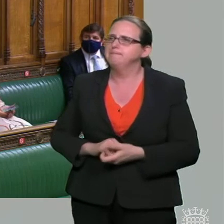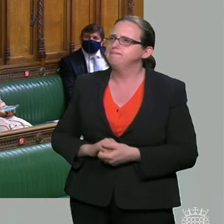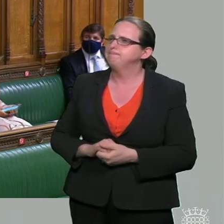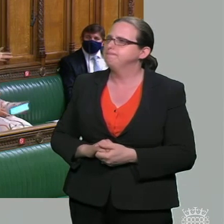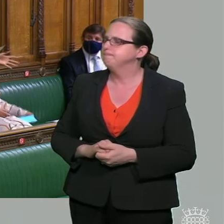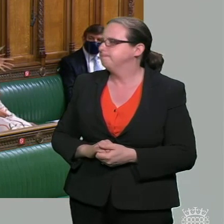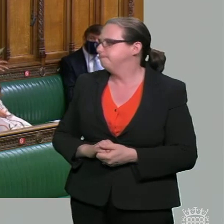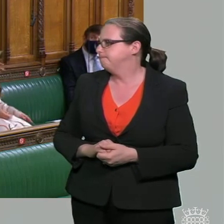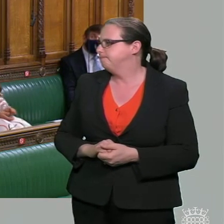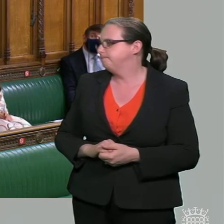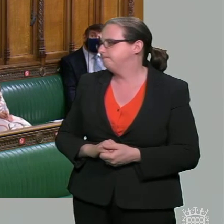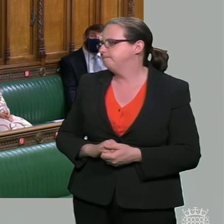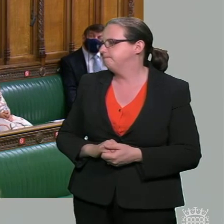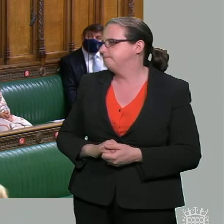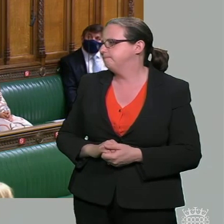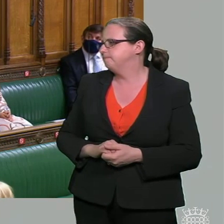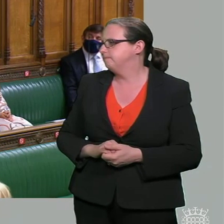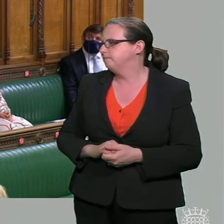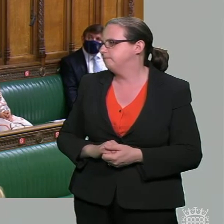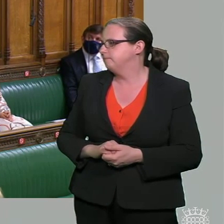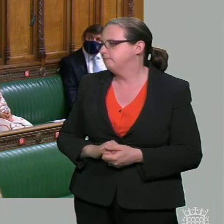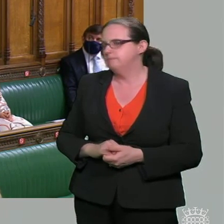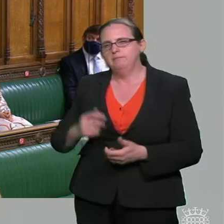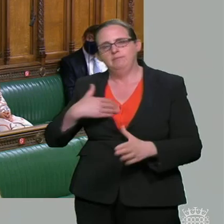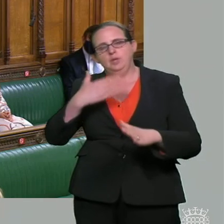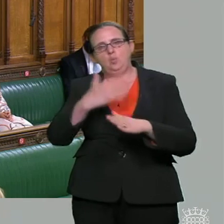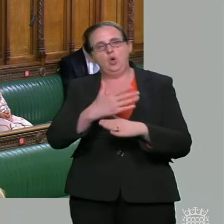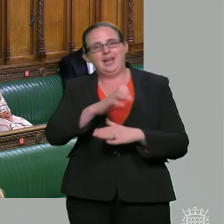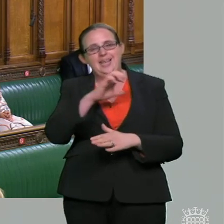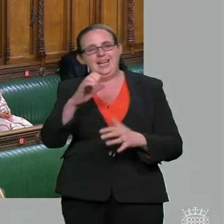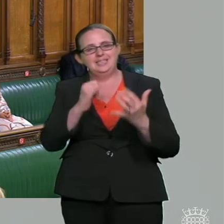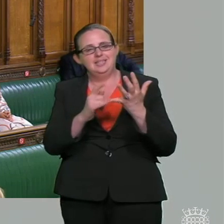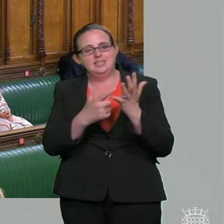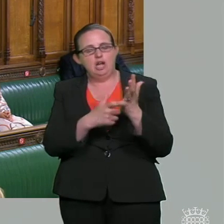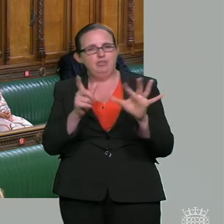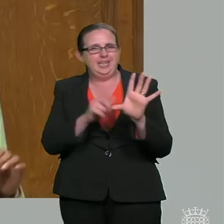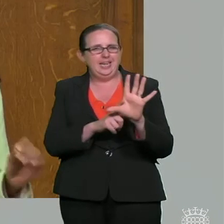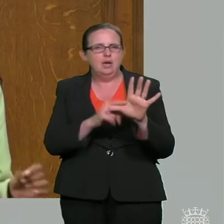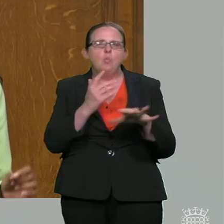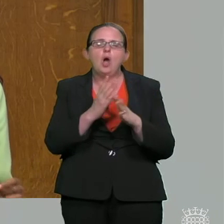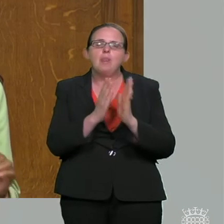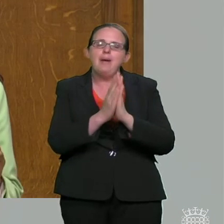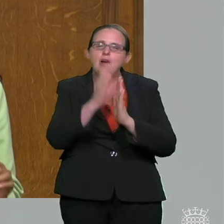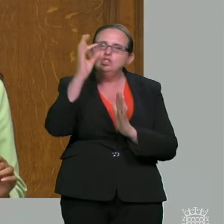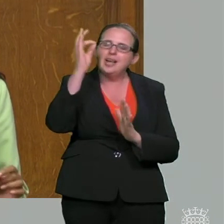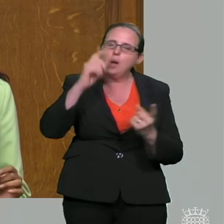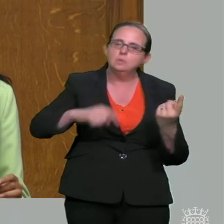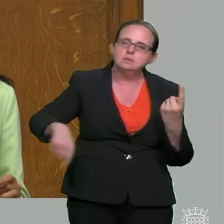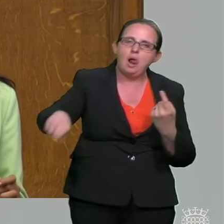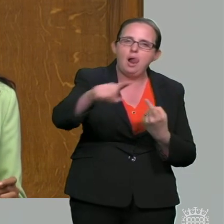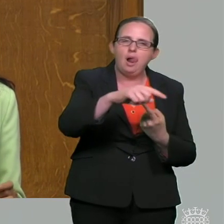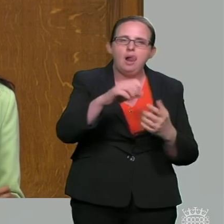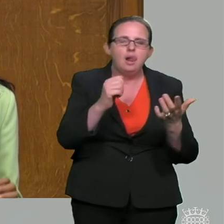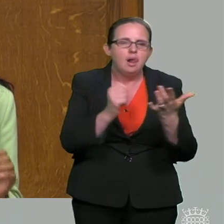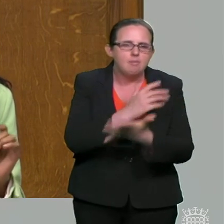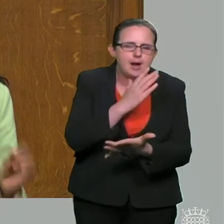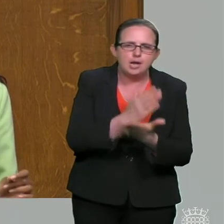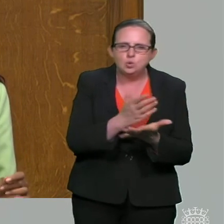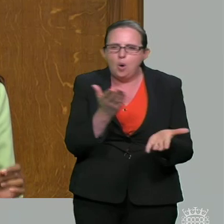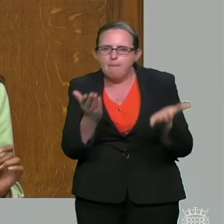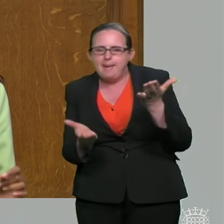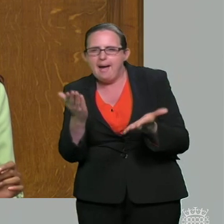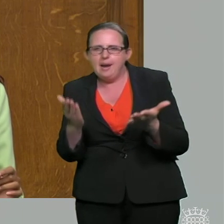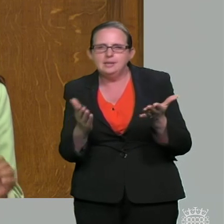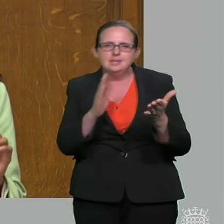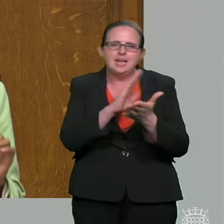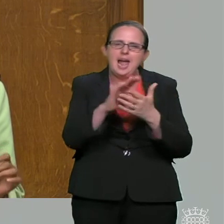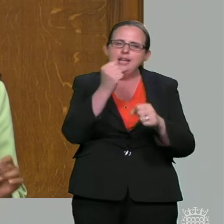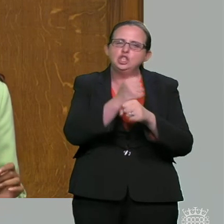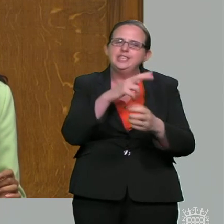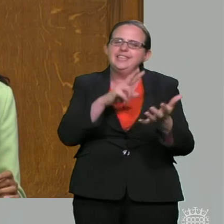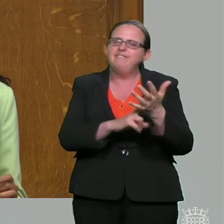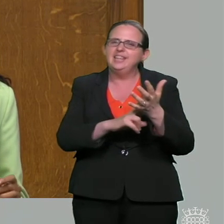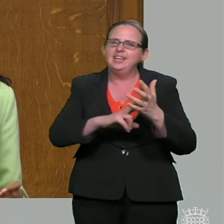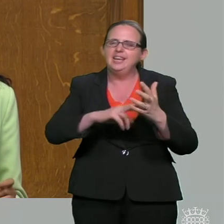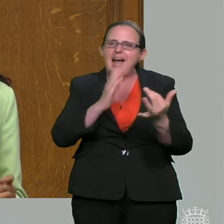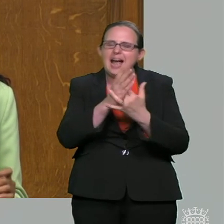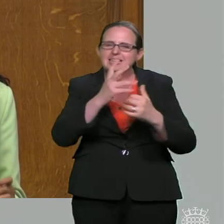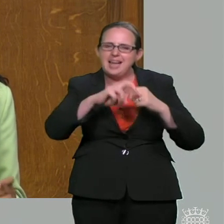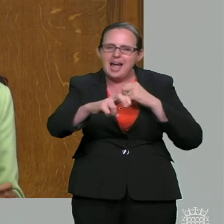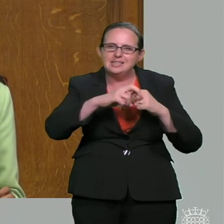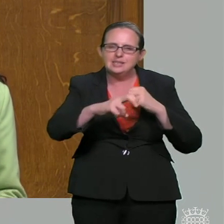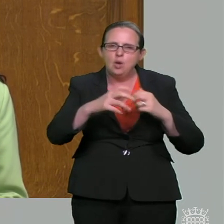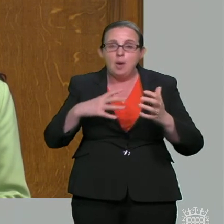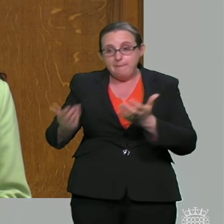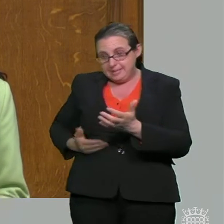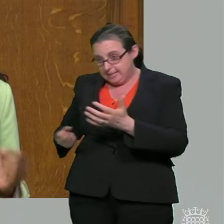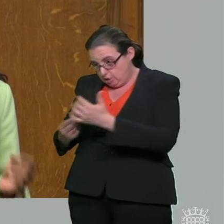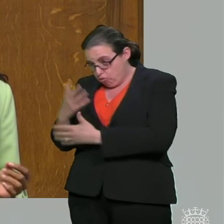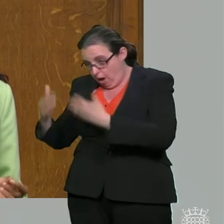In East Surrey I have been working with brilliant parish councils in Smallfield, Burstow and Horne to ensure that we can get a better balance on heavy goods vehicle movements, allowing local businesses to thrive but ensuring that residents feel safe.